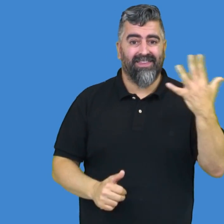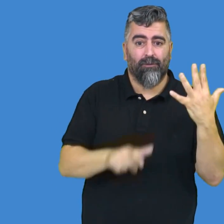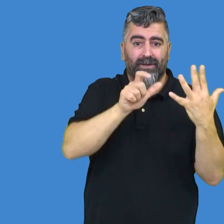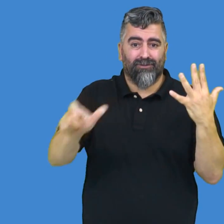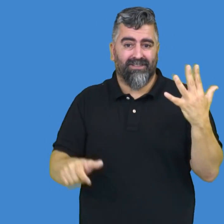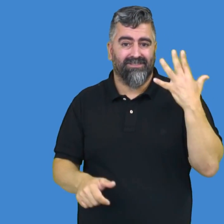persona